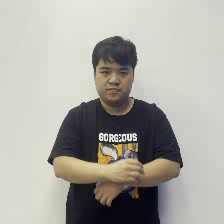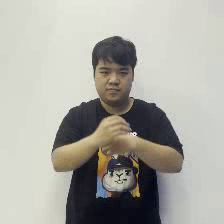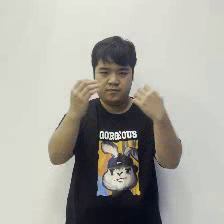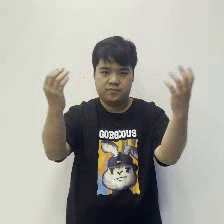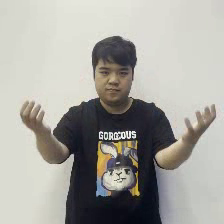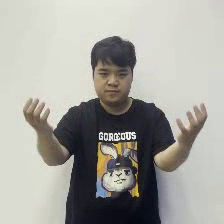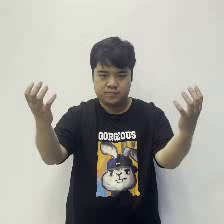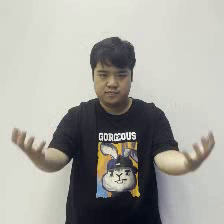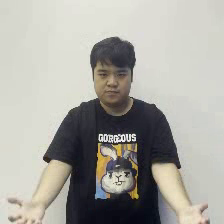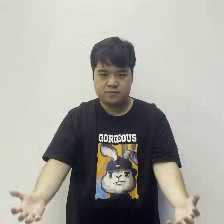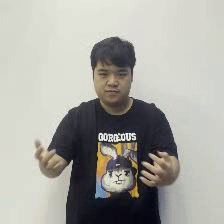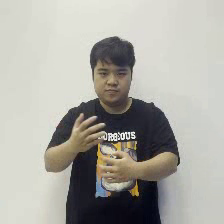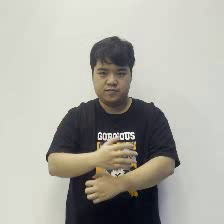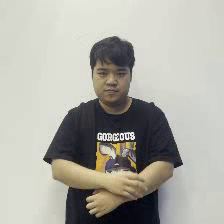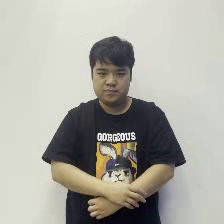Nặng